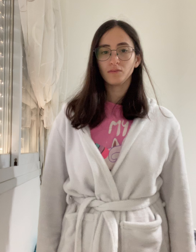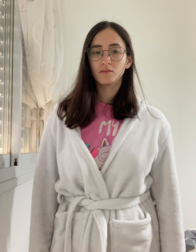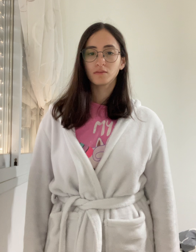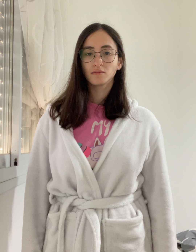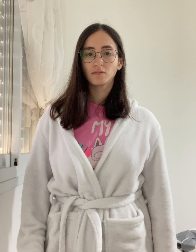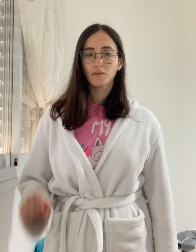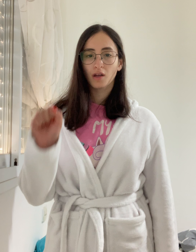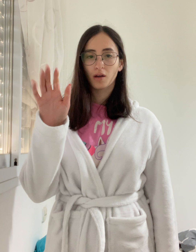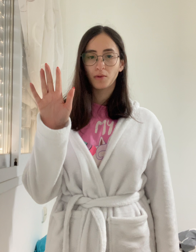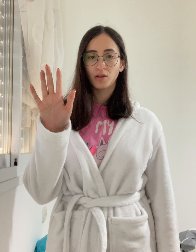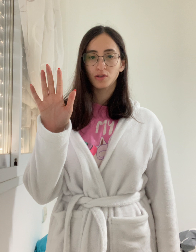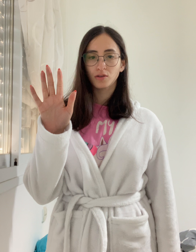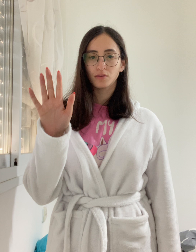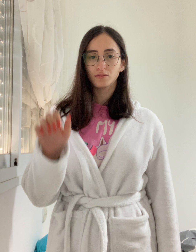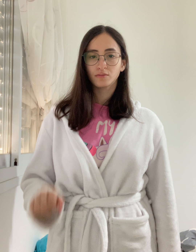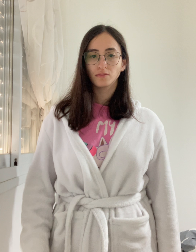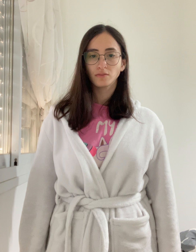חמש